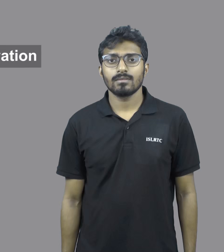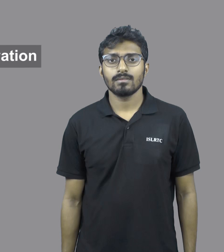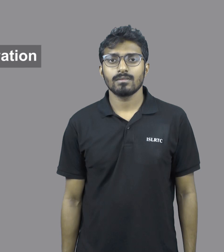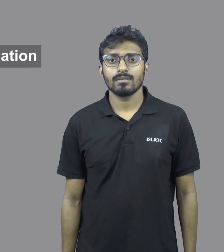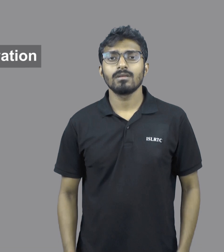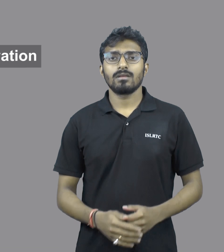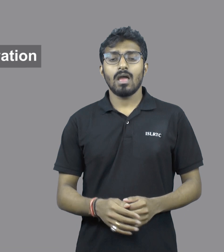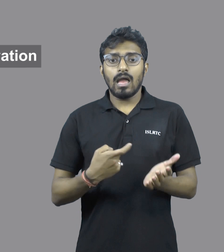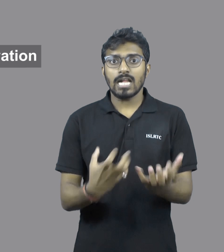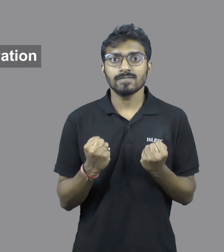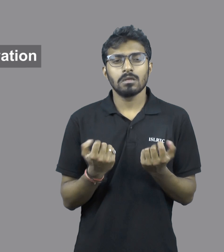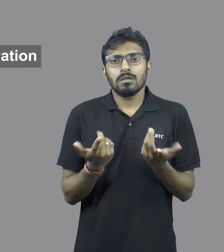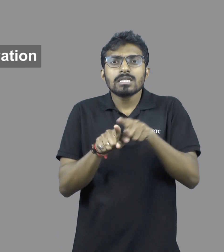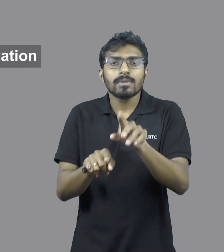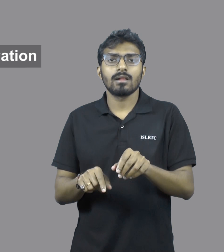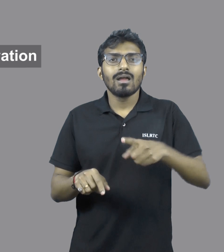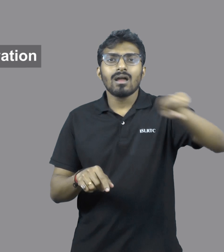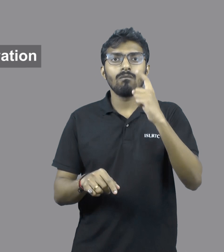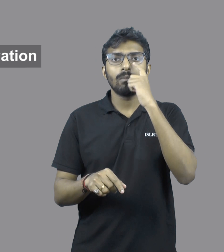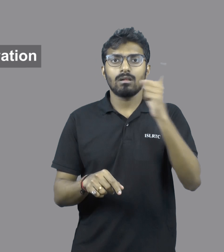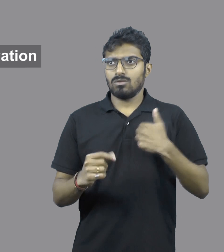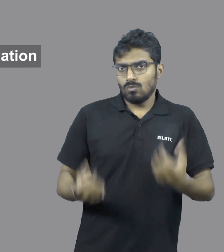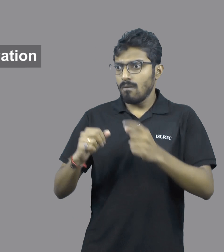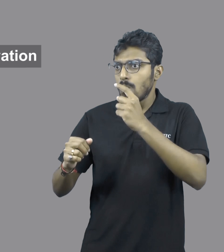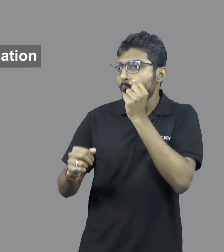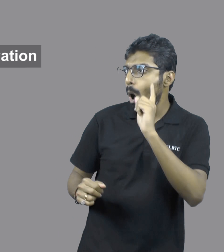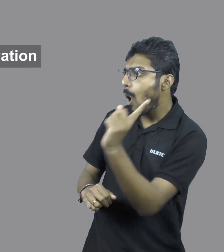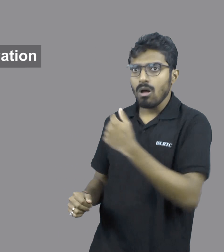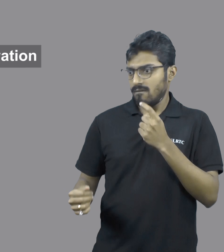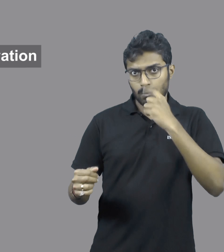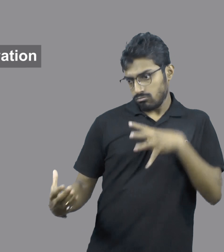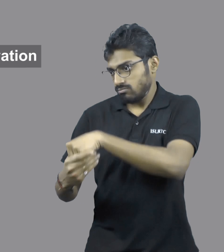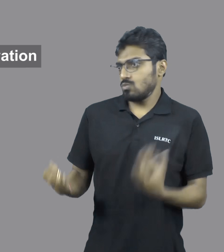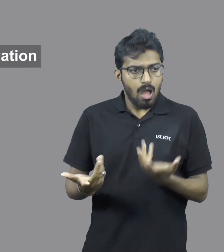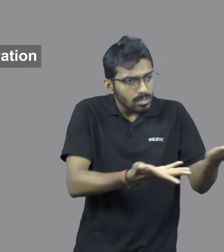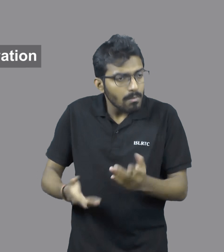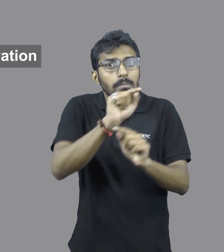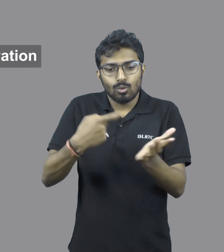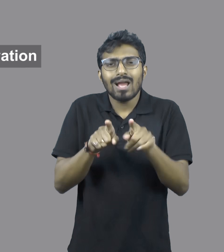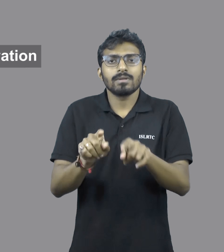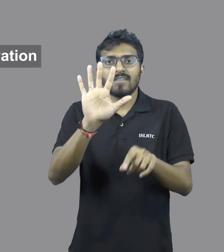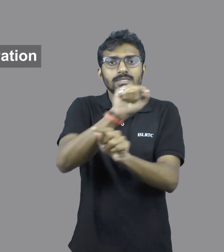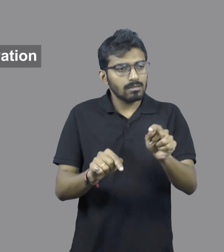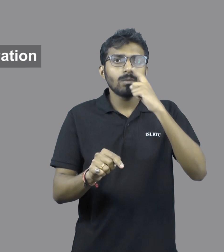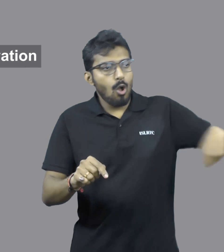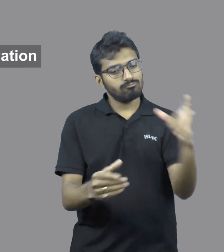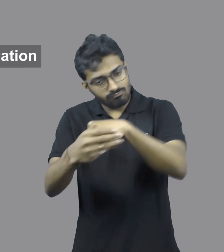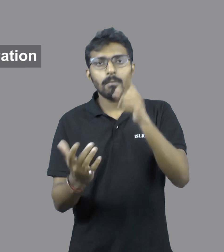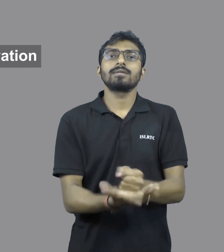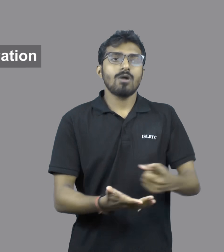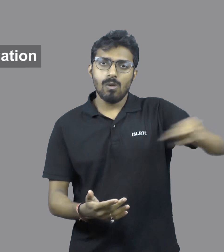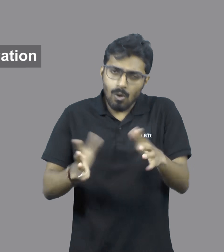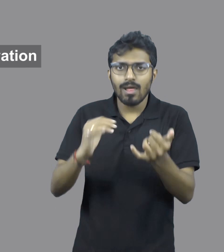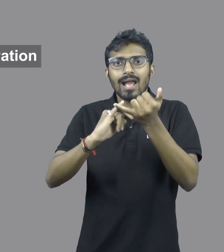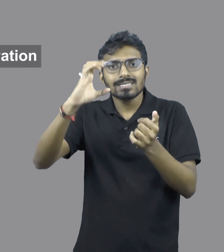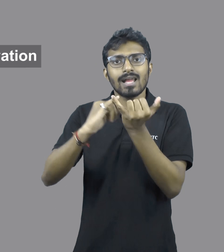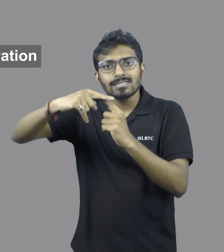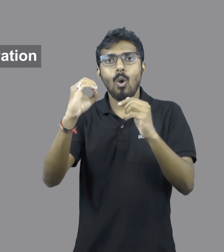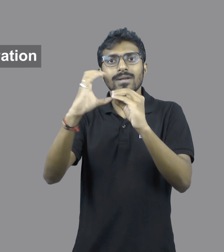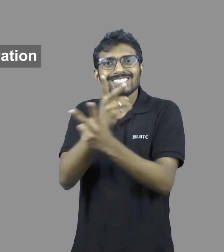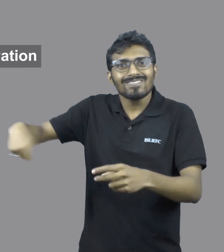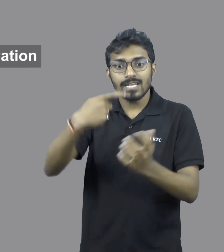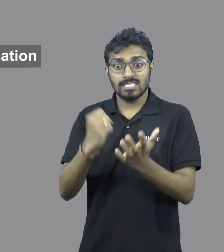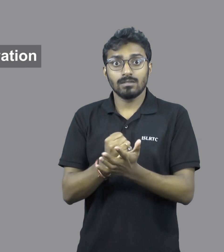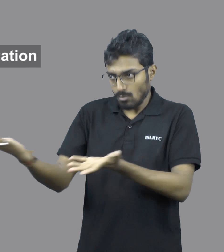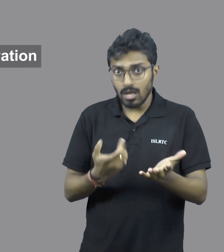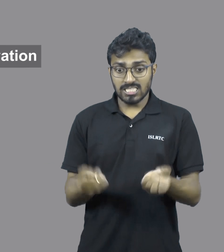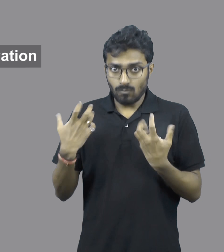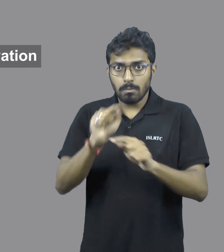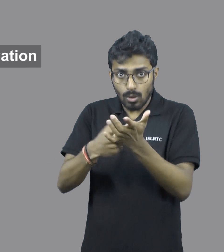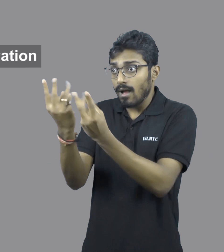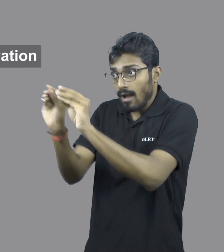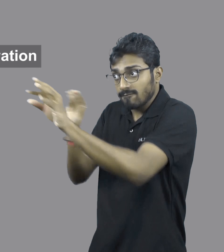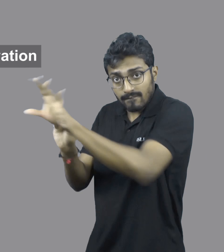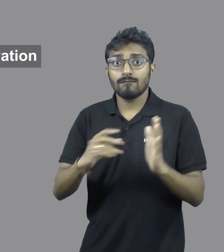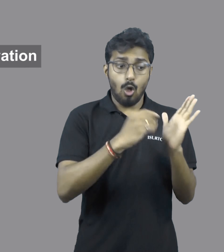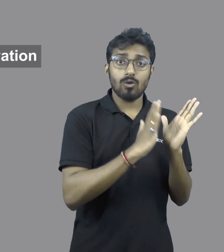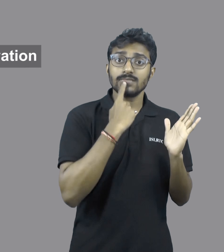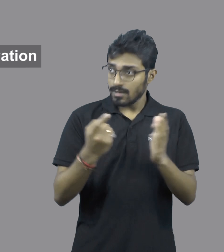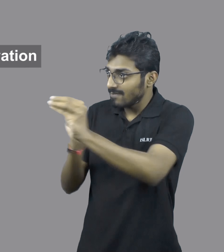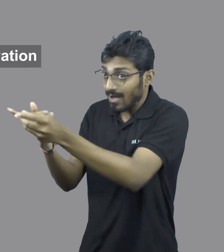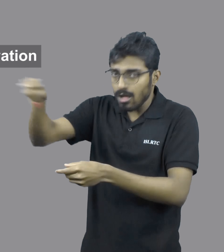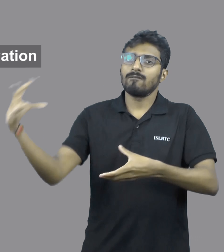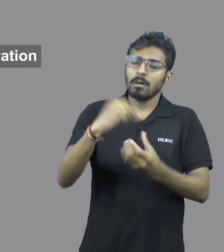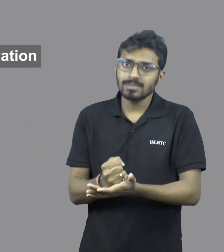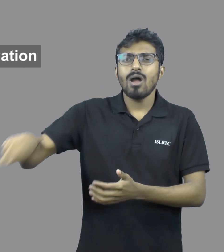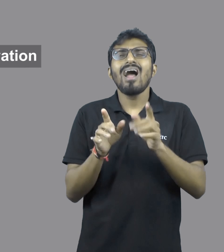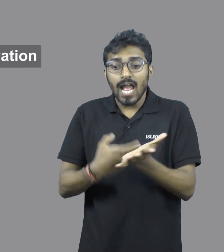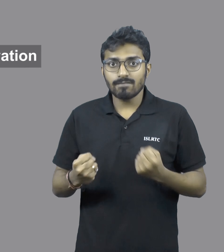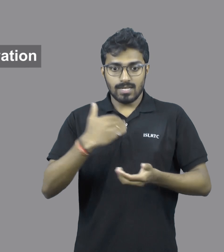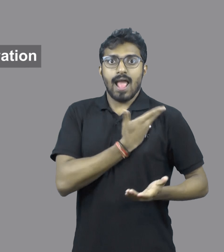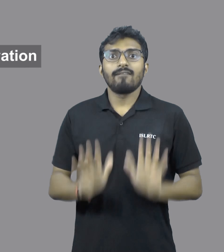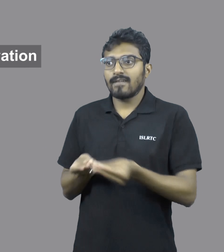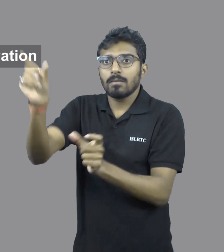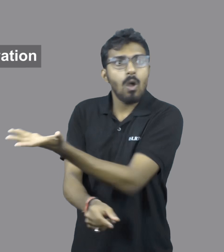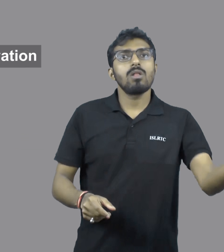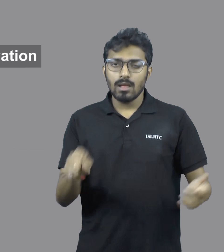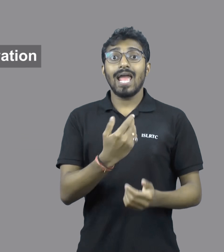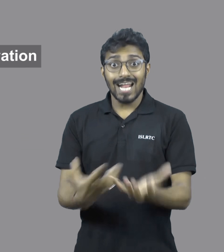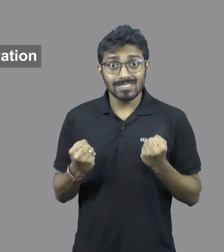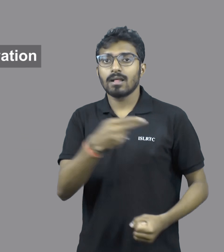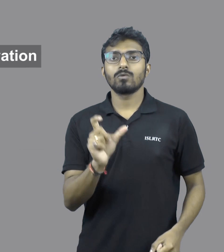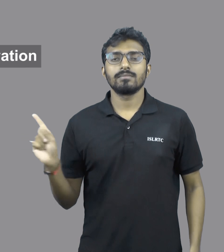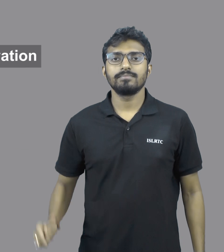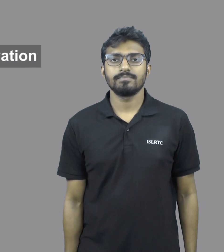Reservation